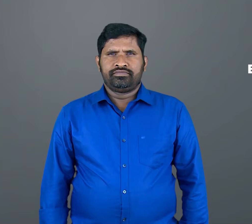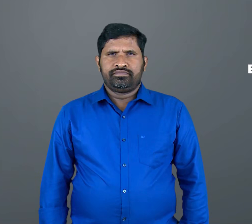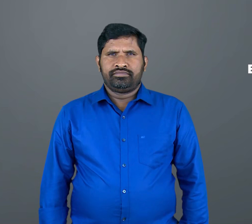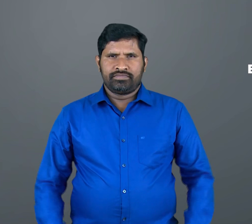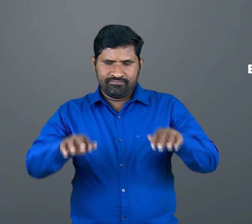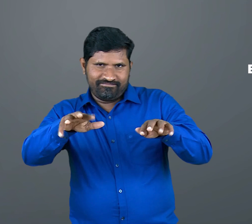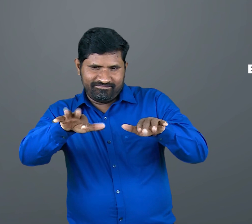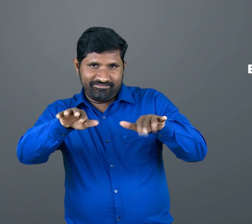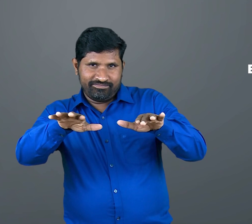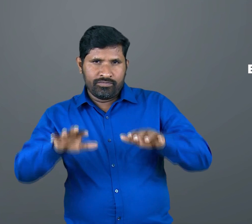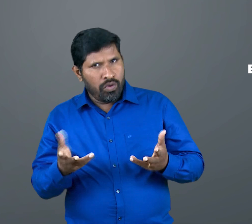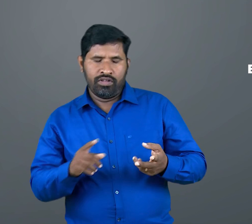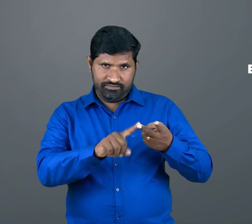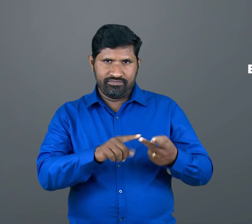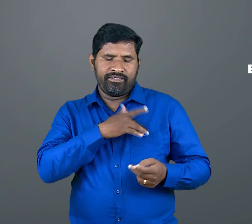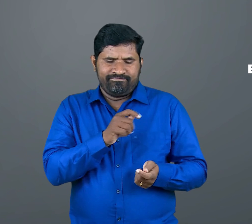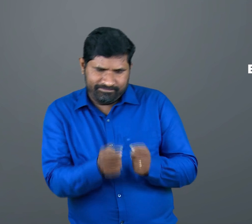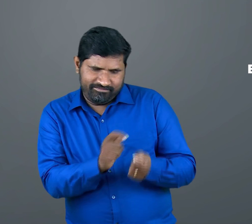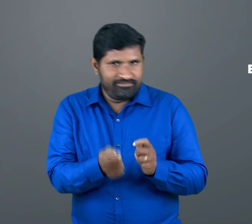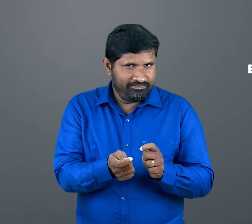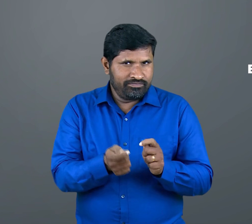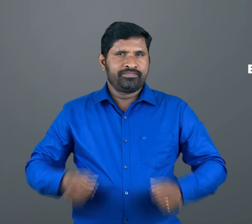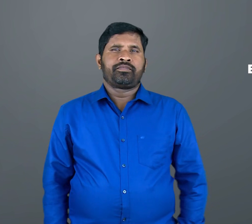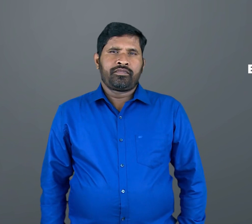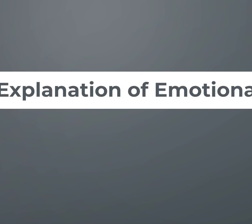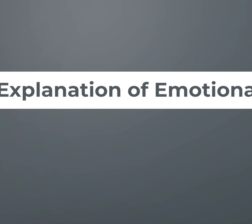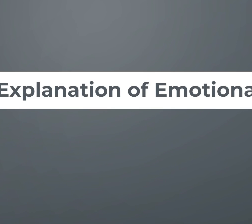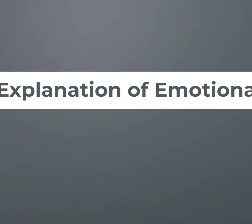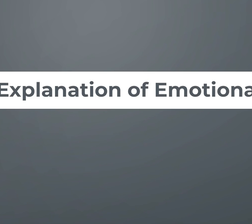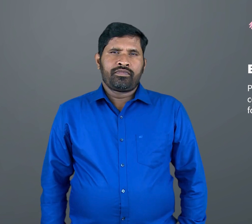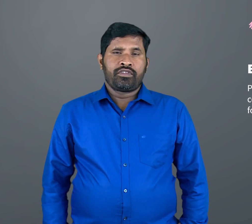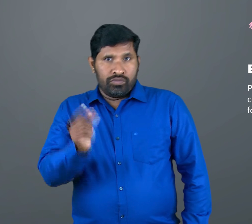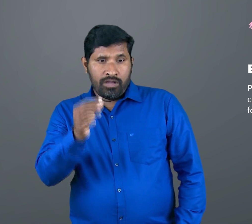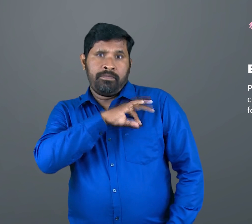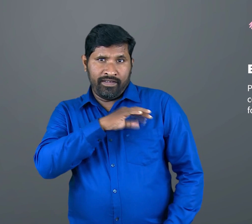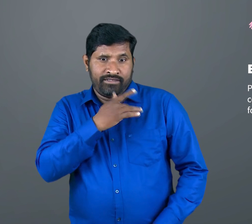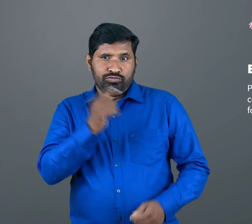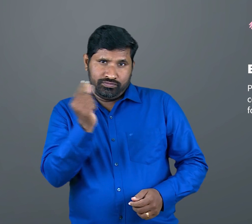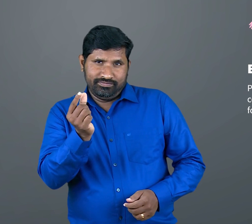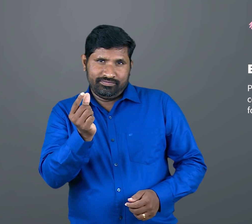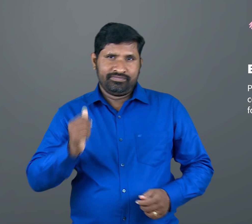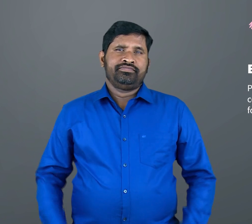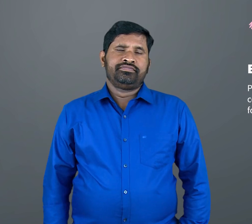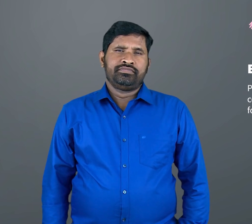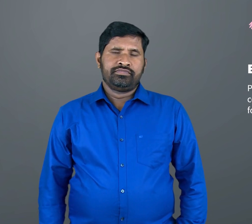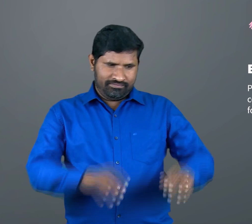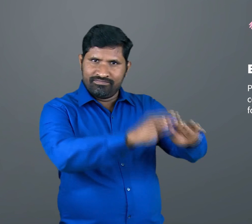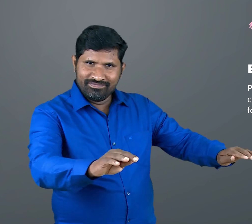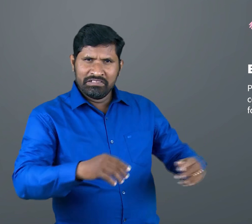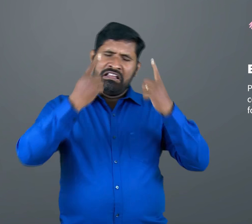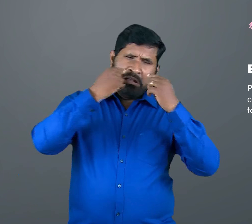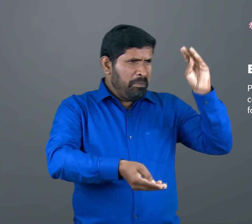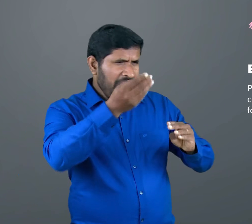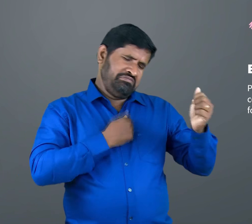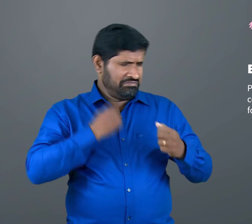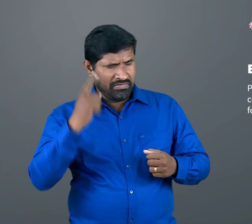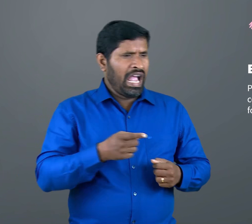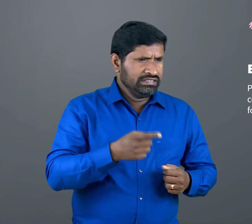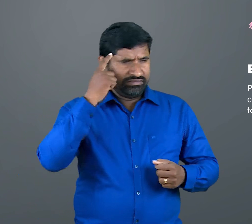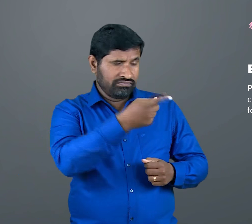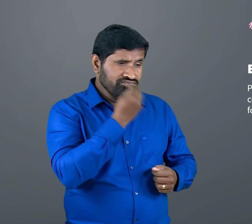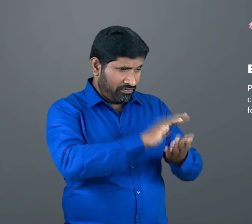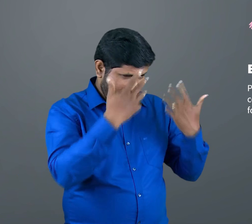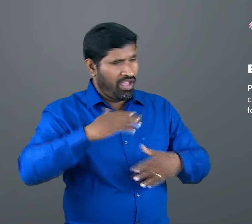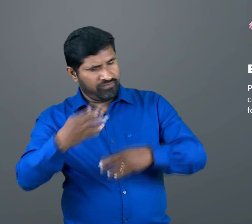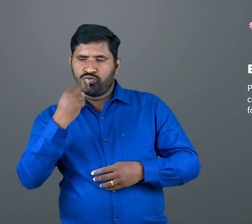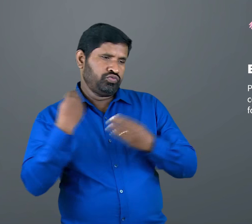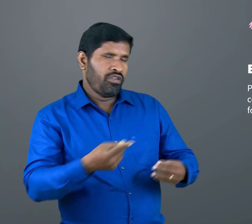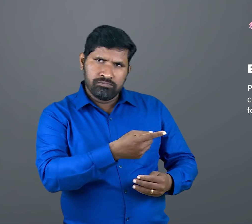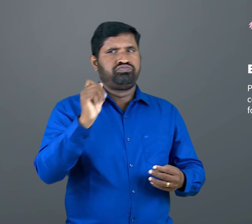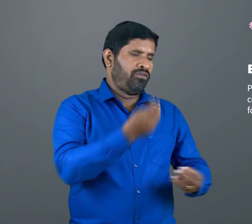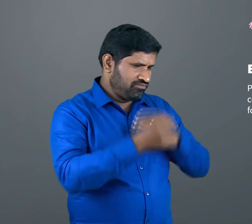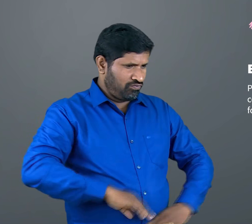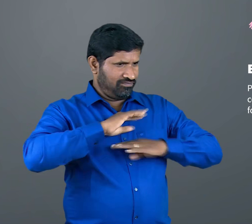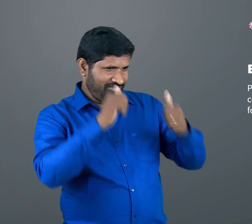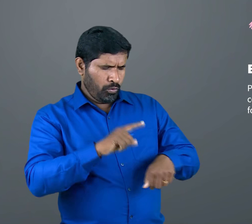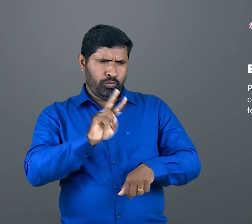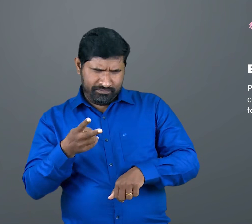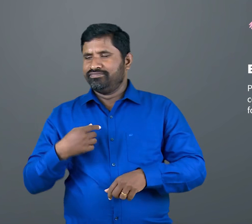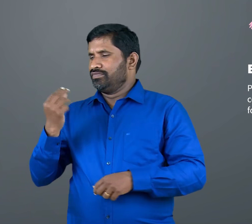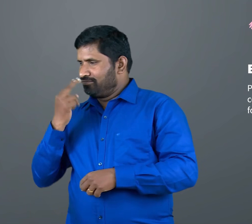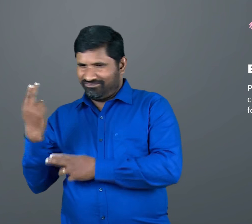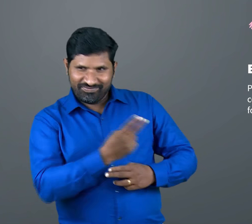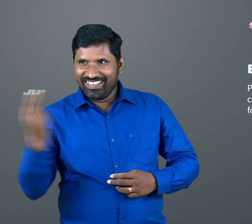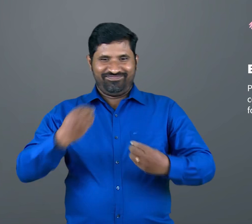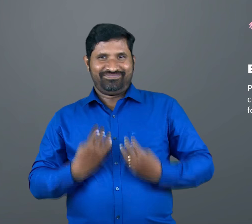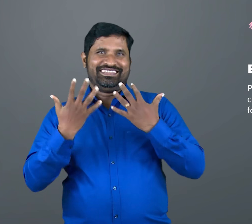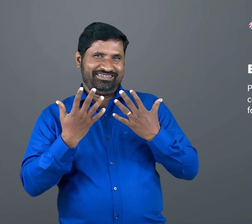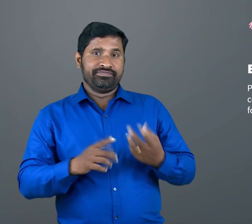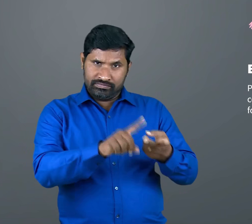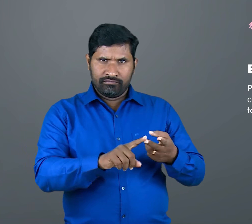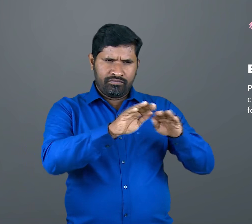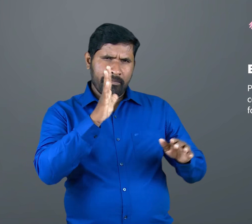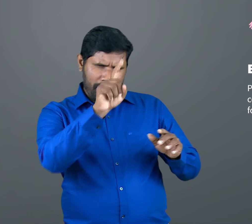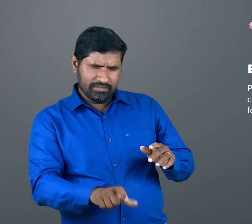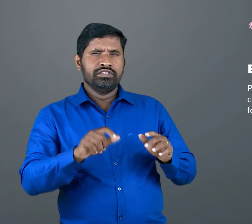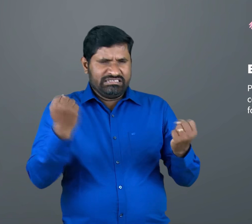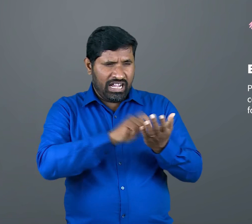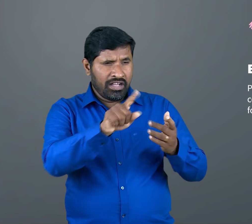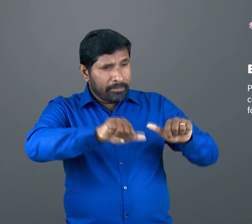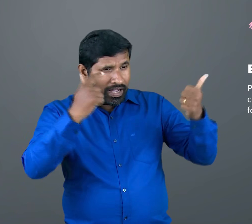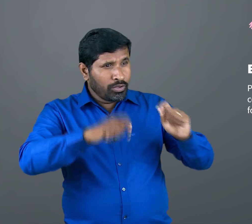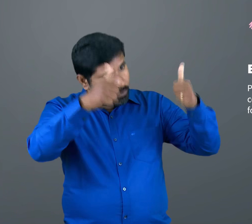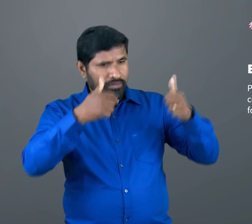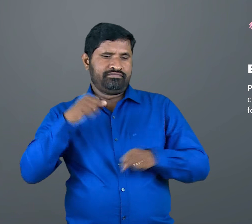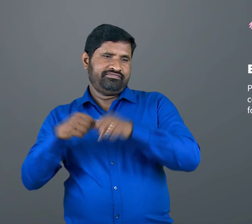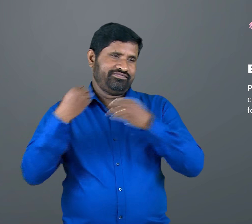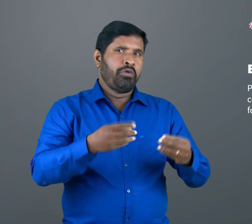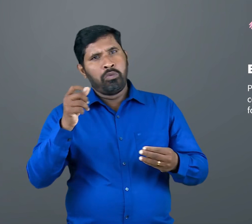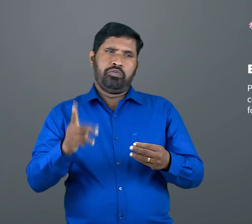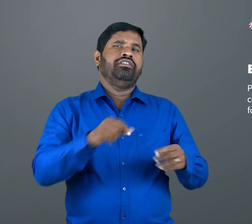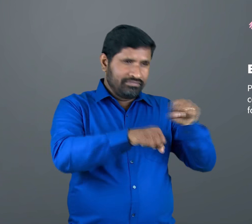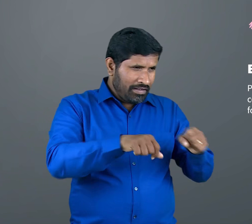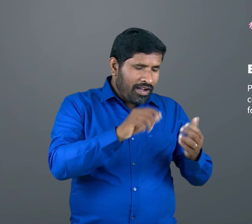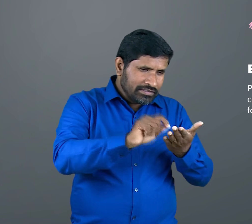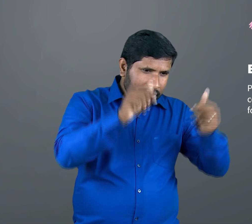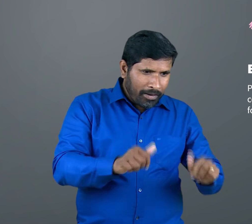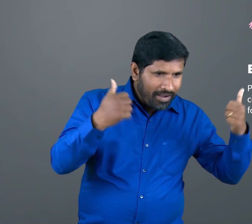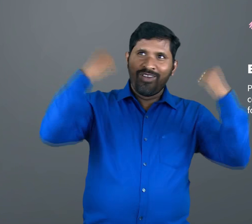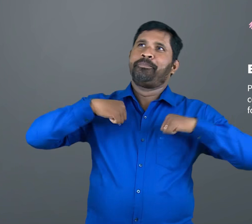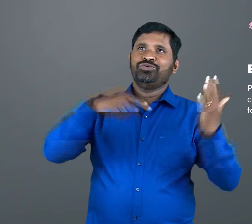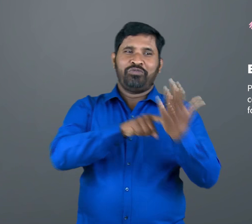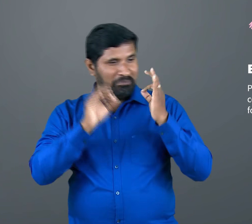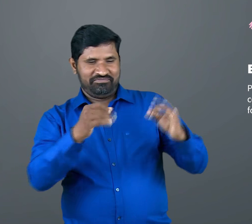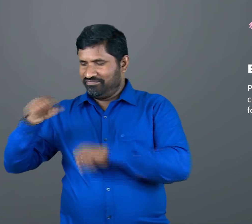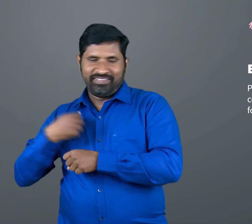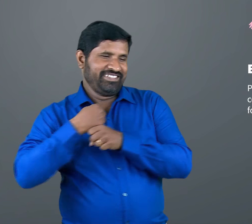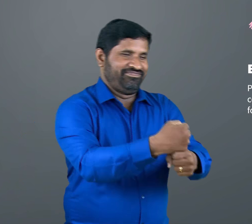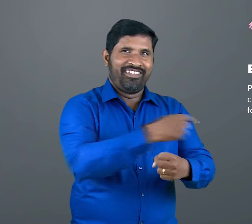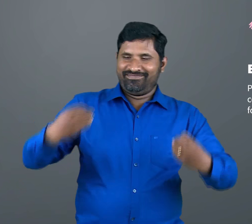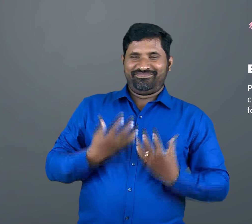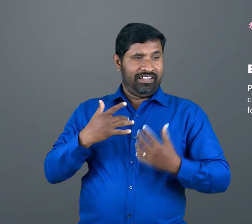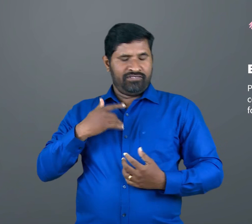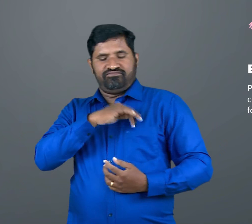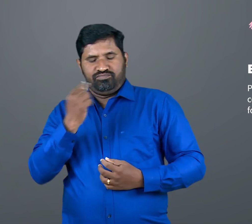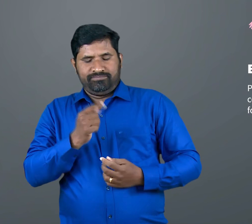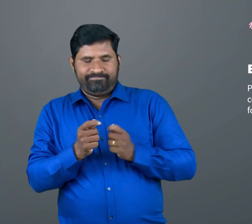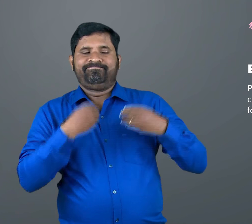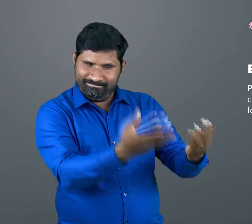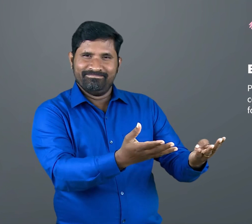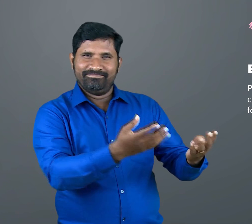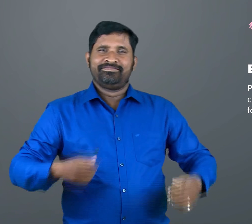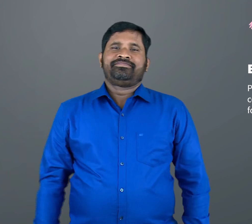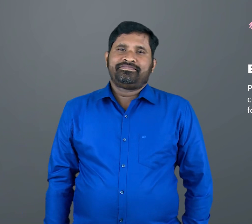Emotional Manipulation